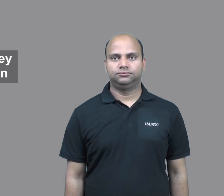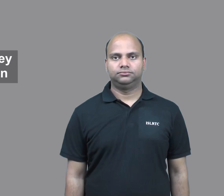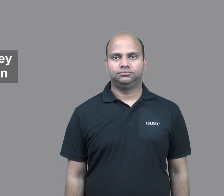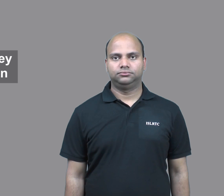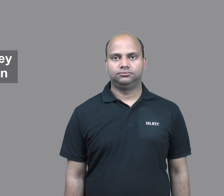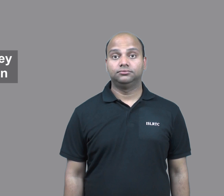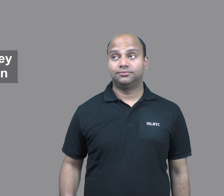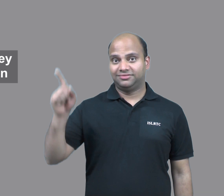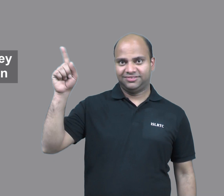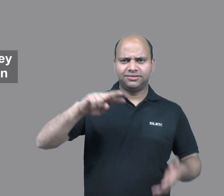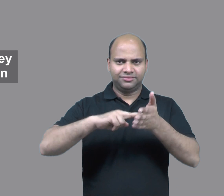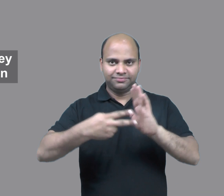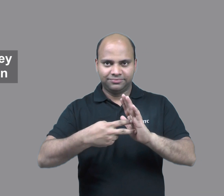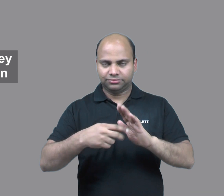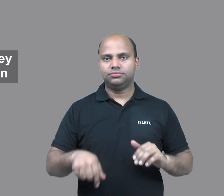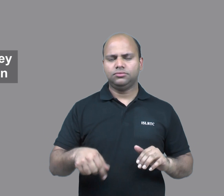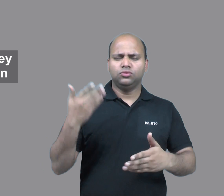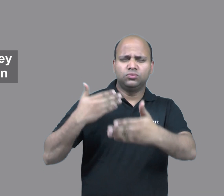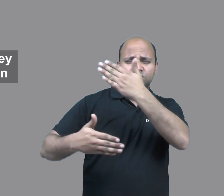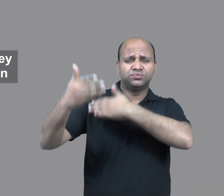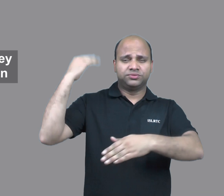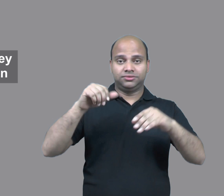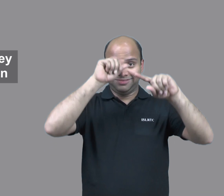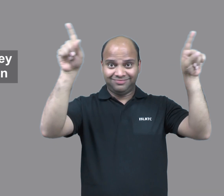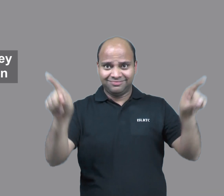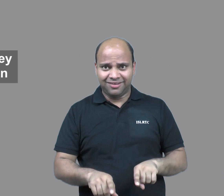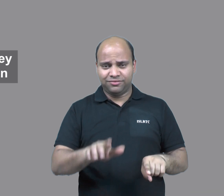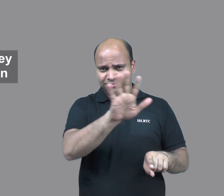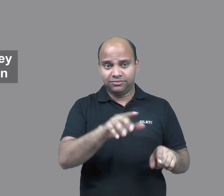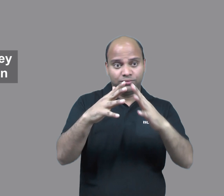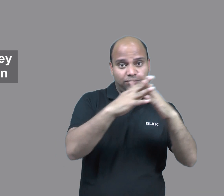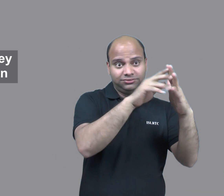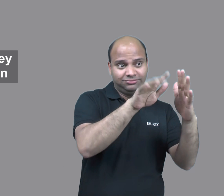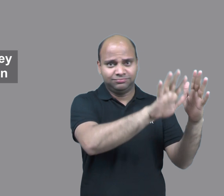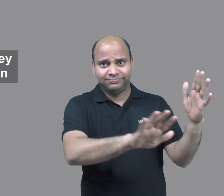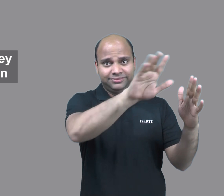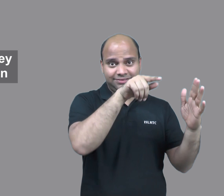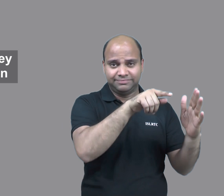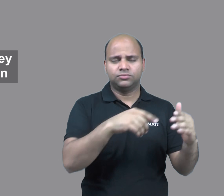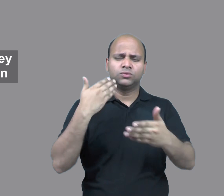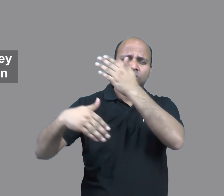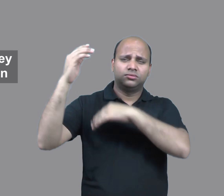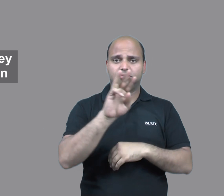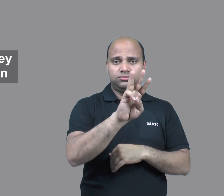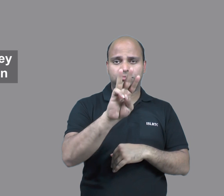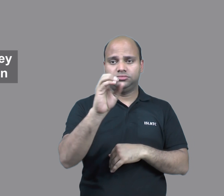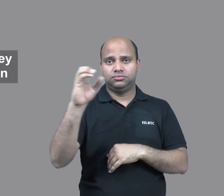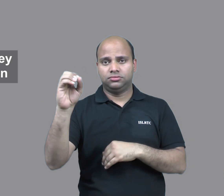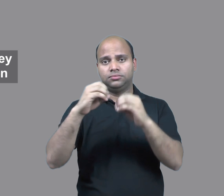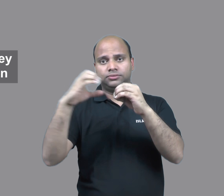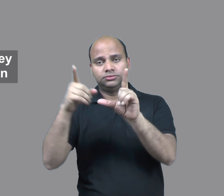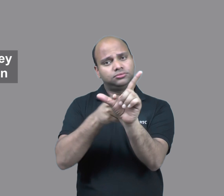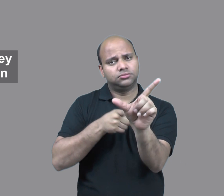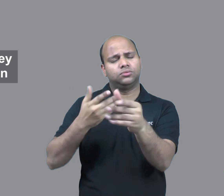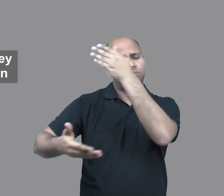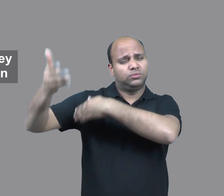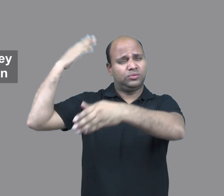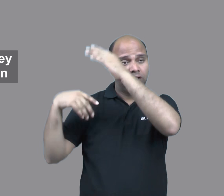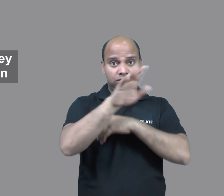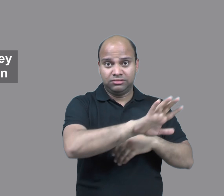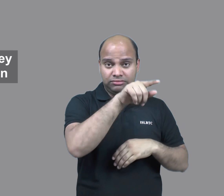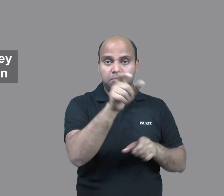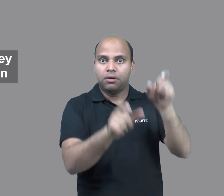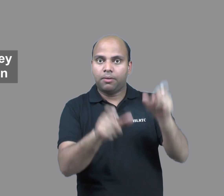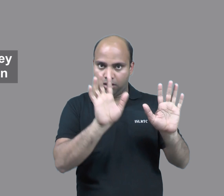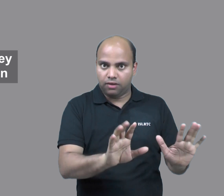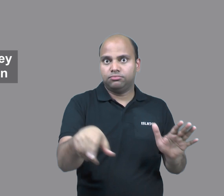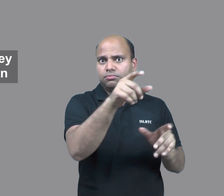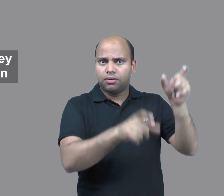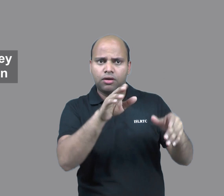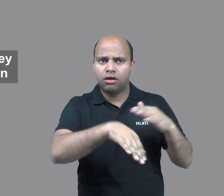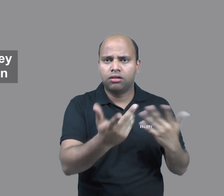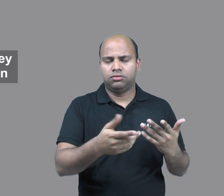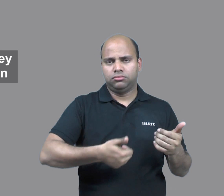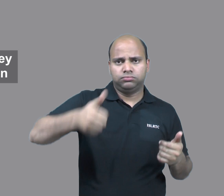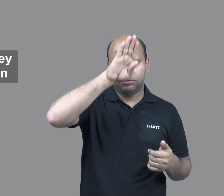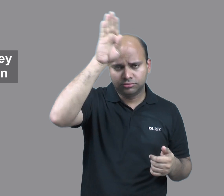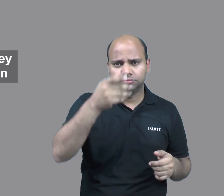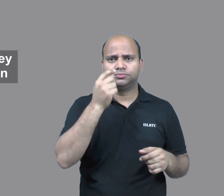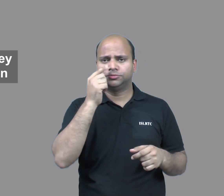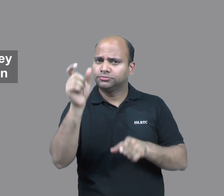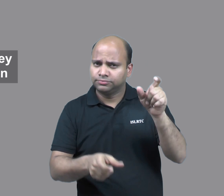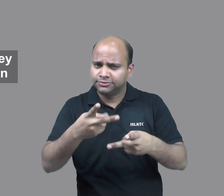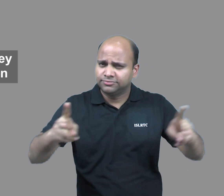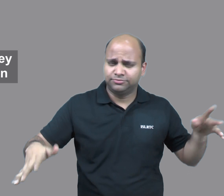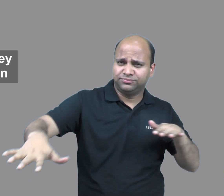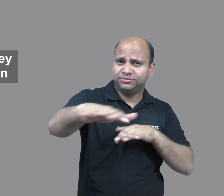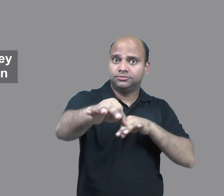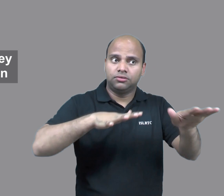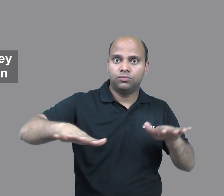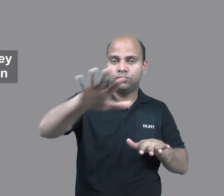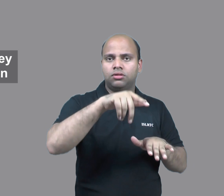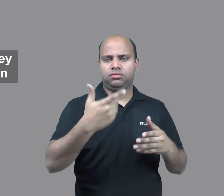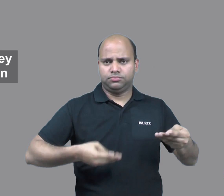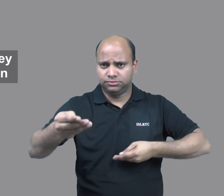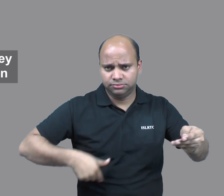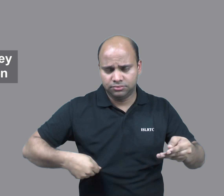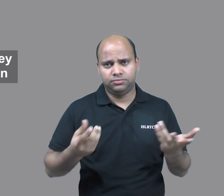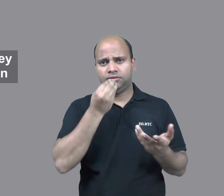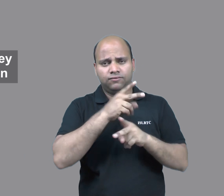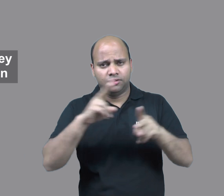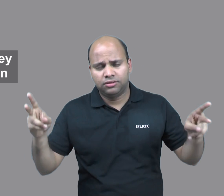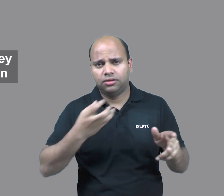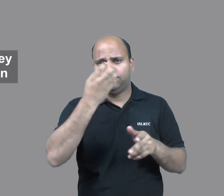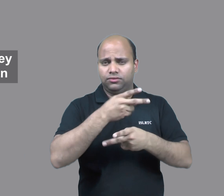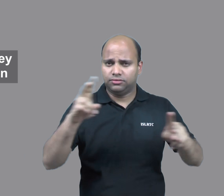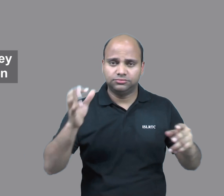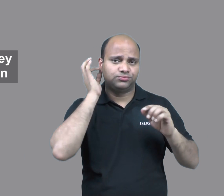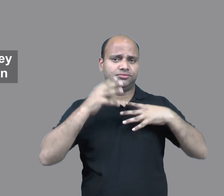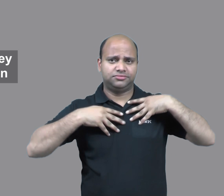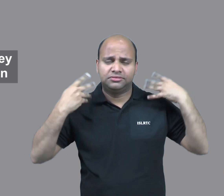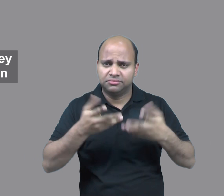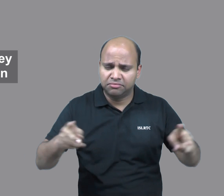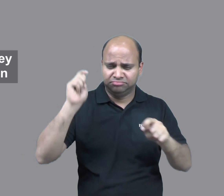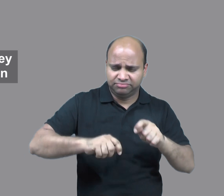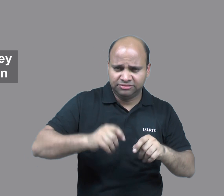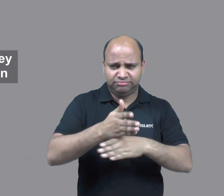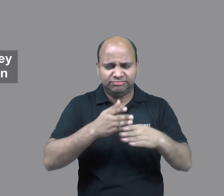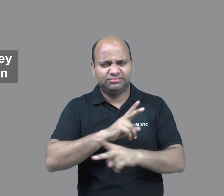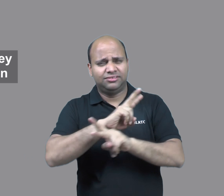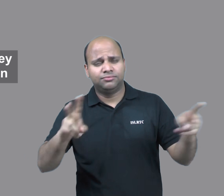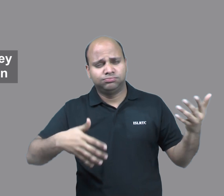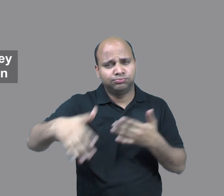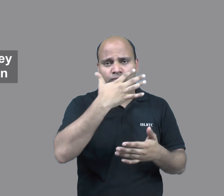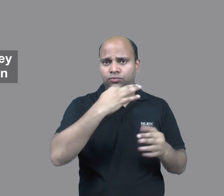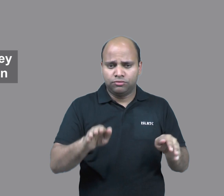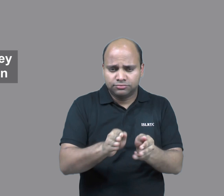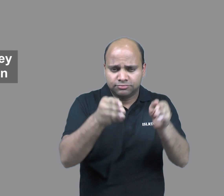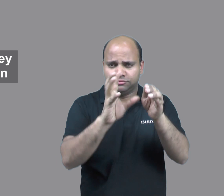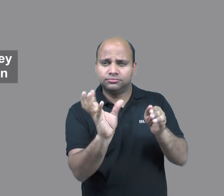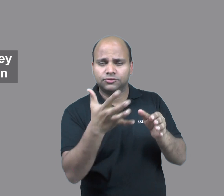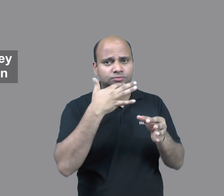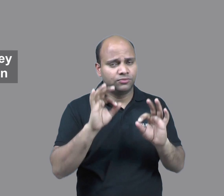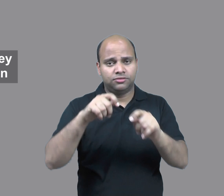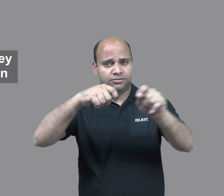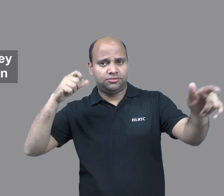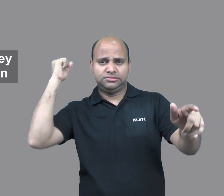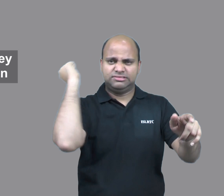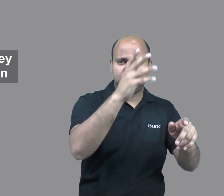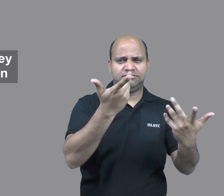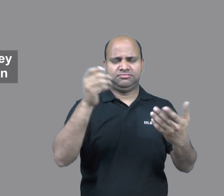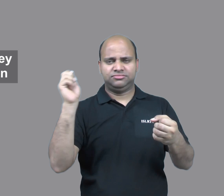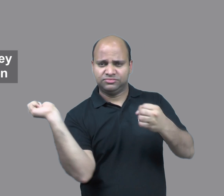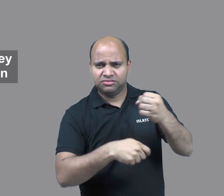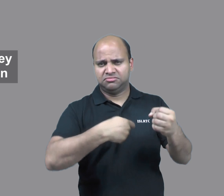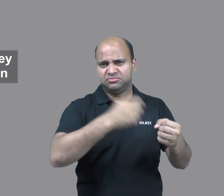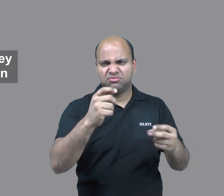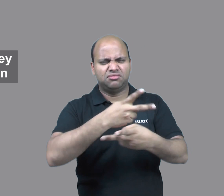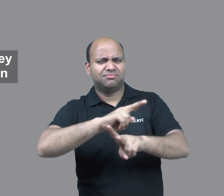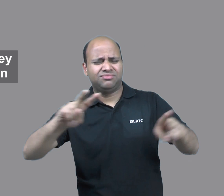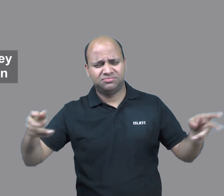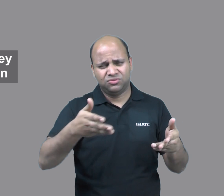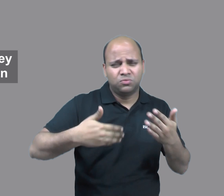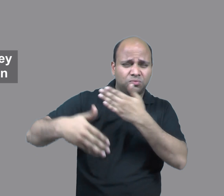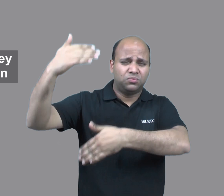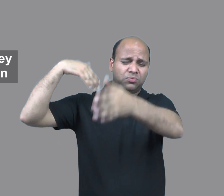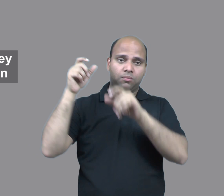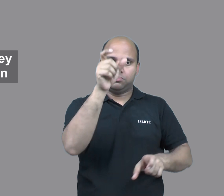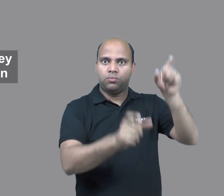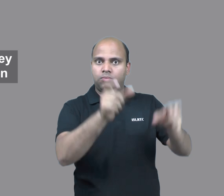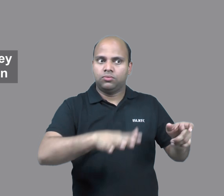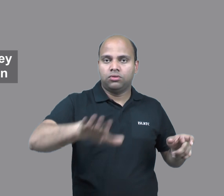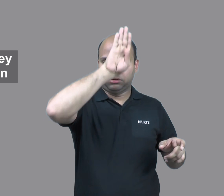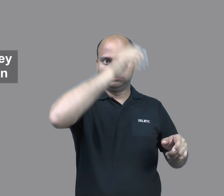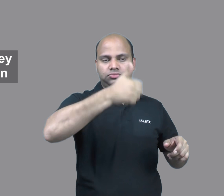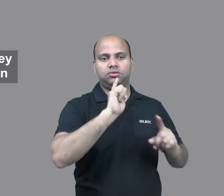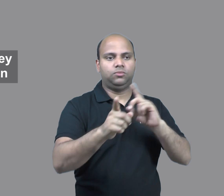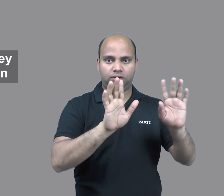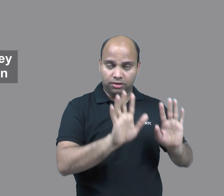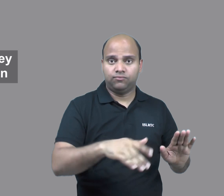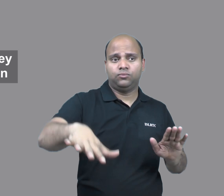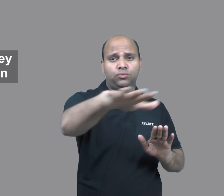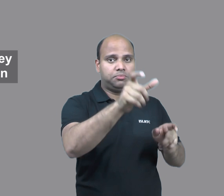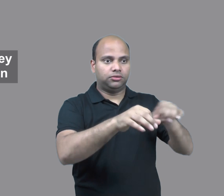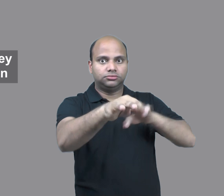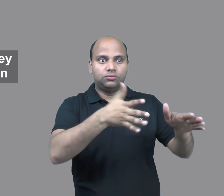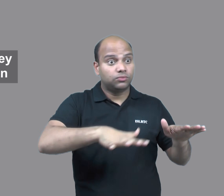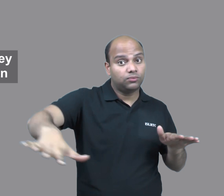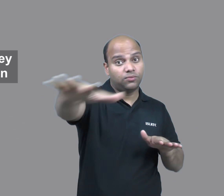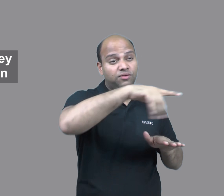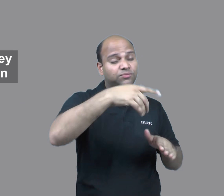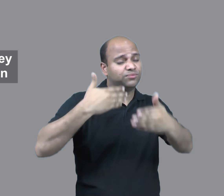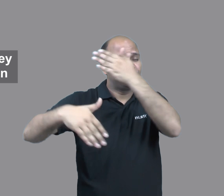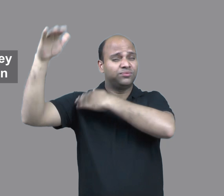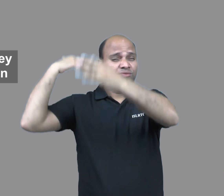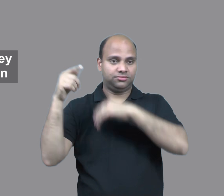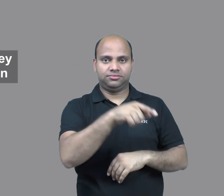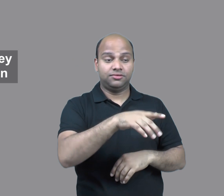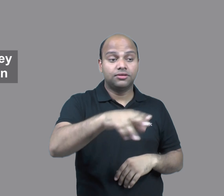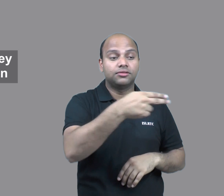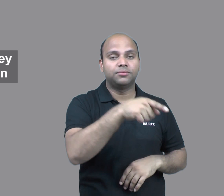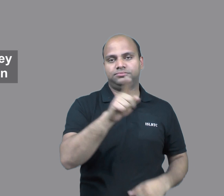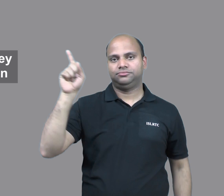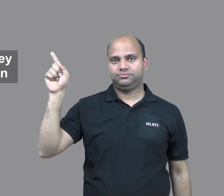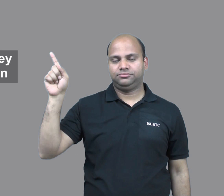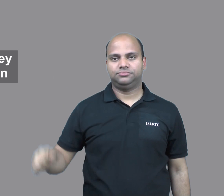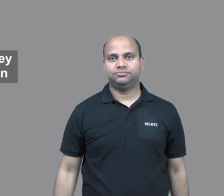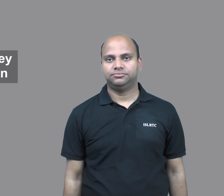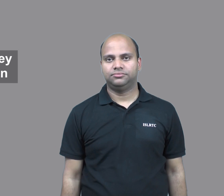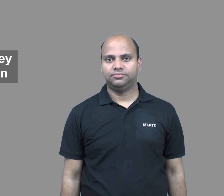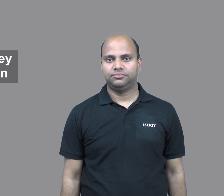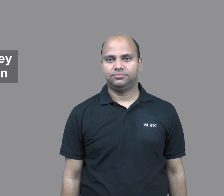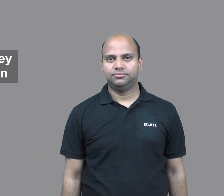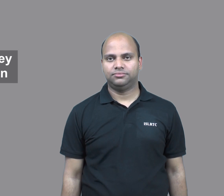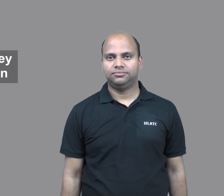Indus Valley Civilization